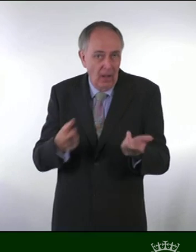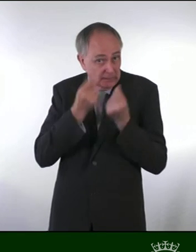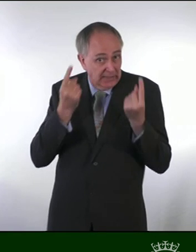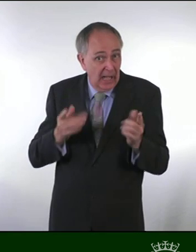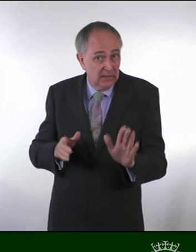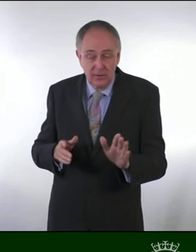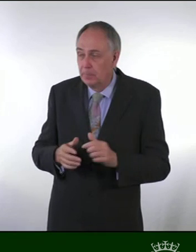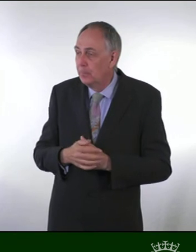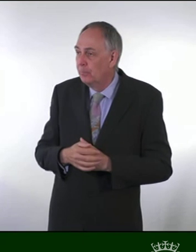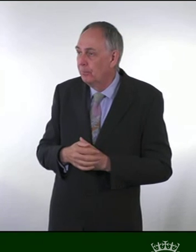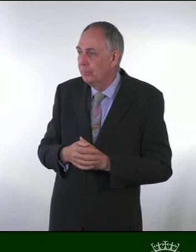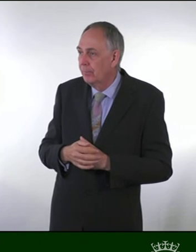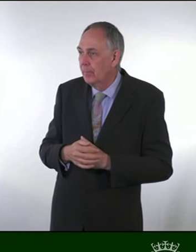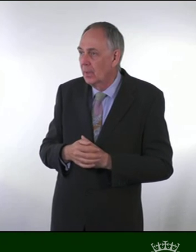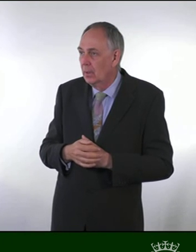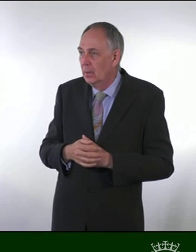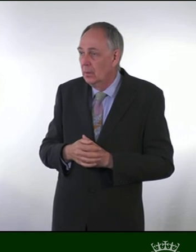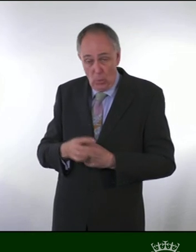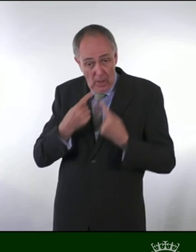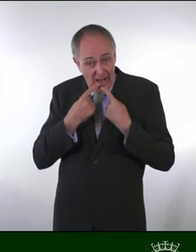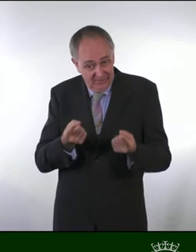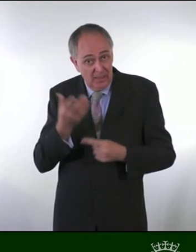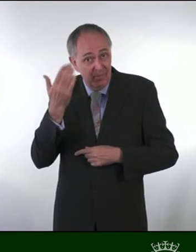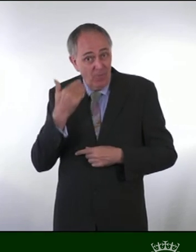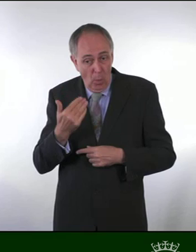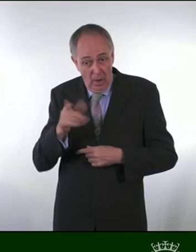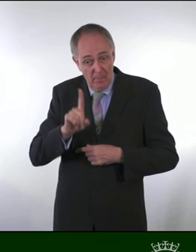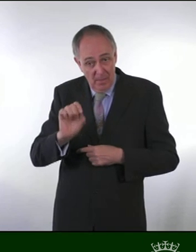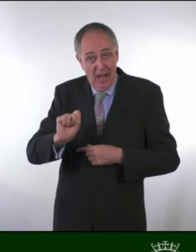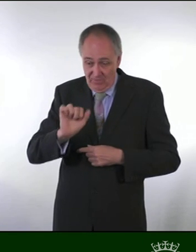I also support, as I have said, the right to protest.